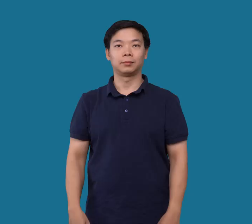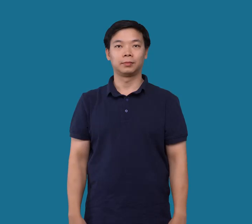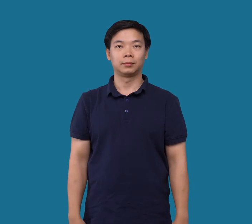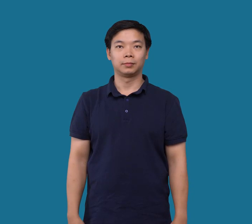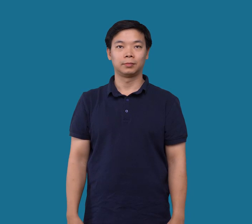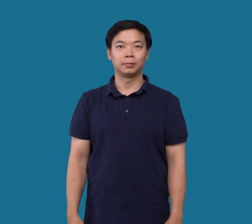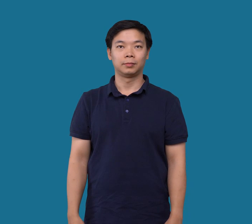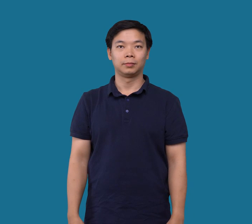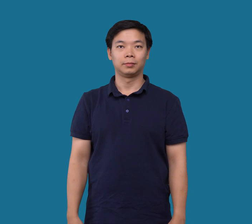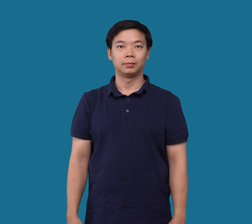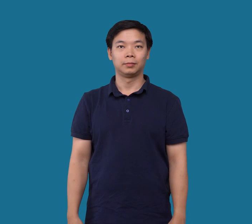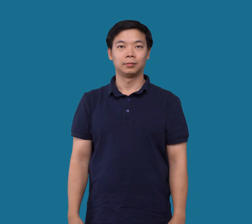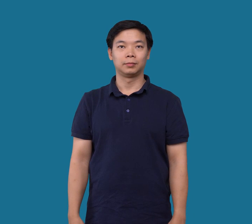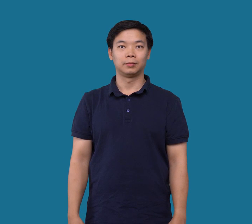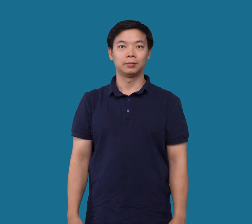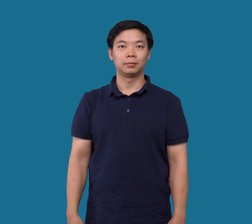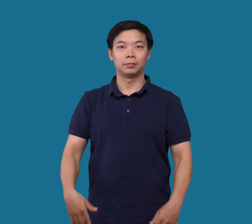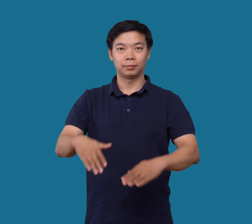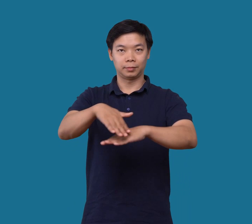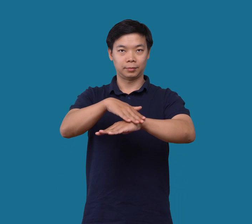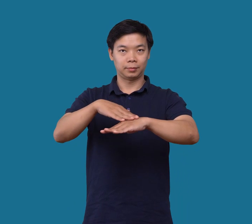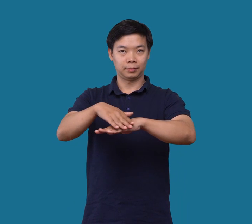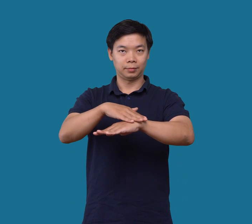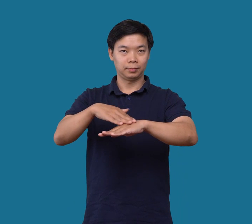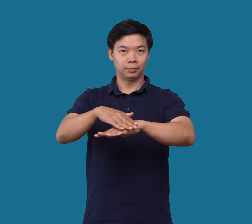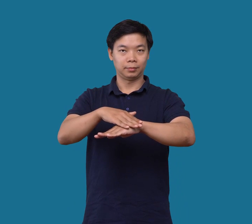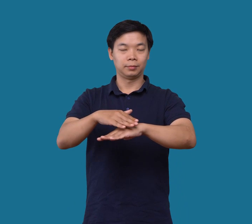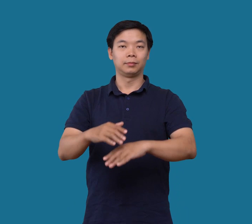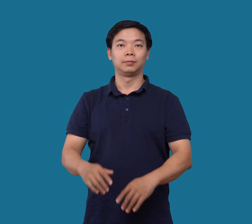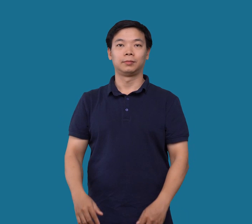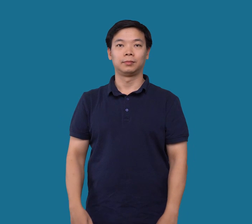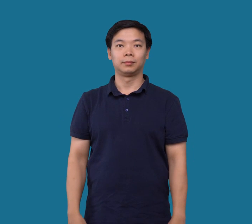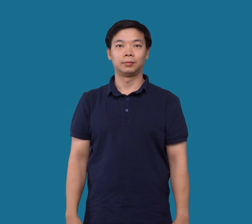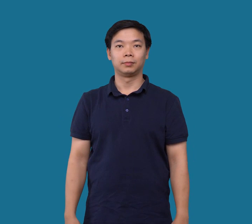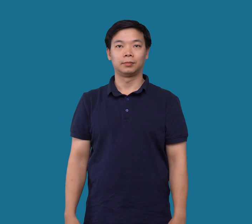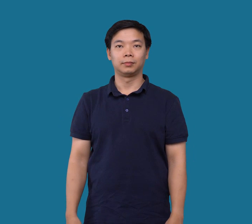Lào (nước Lào)